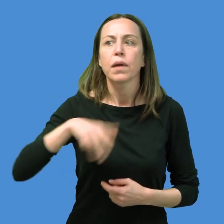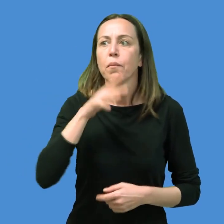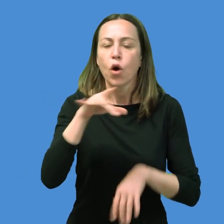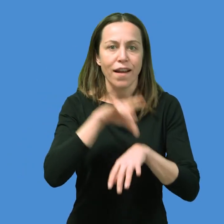motivo